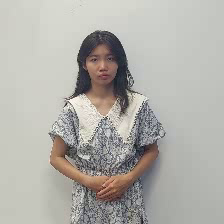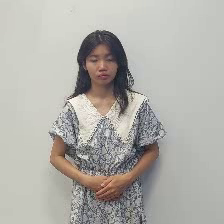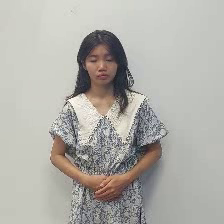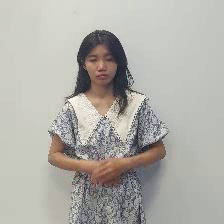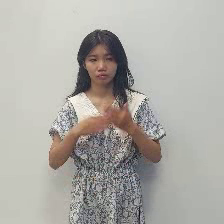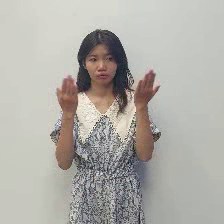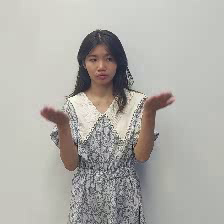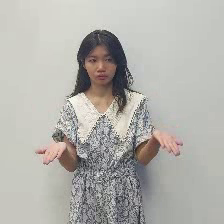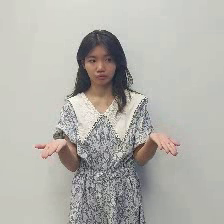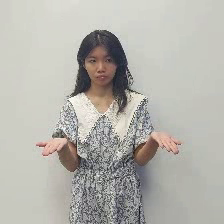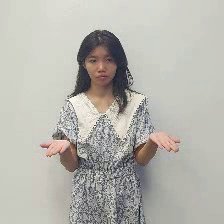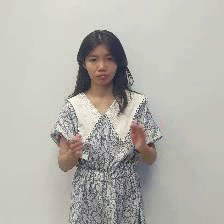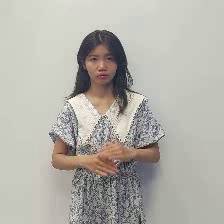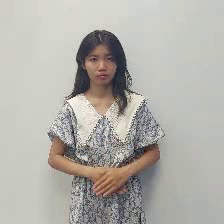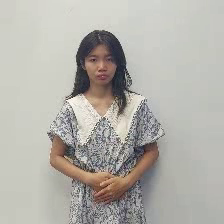Hôm nay